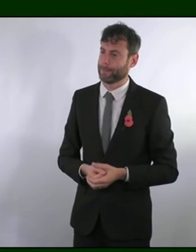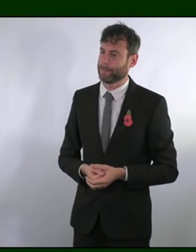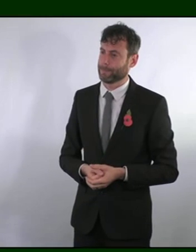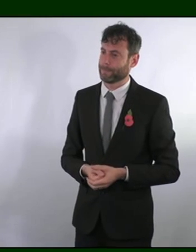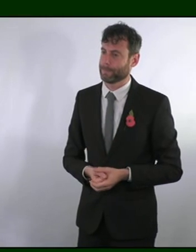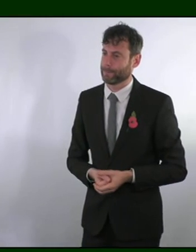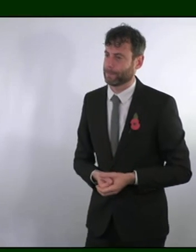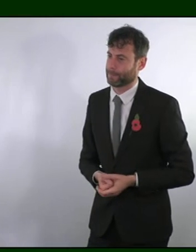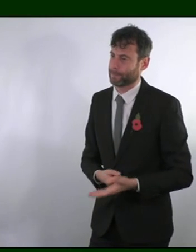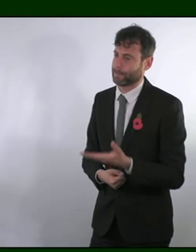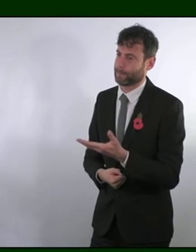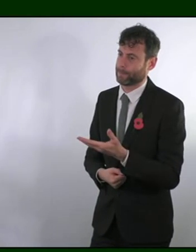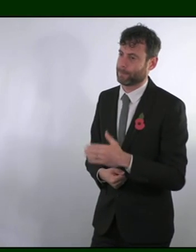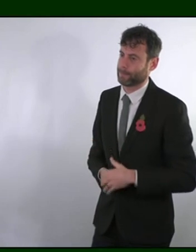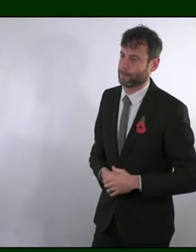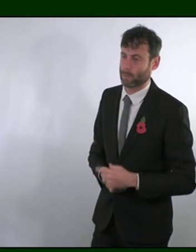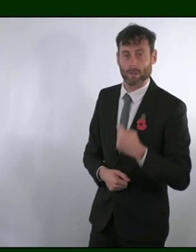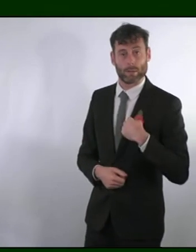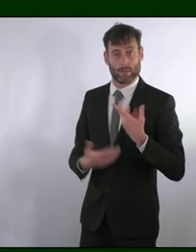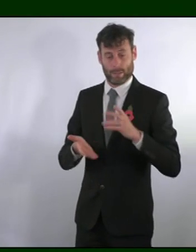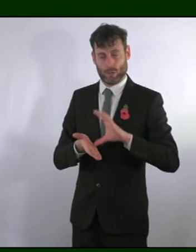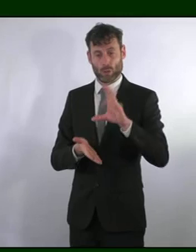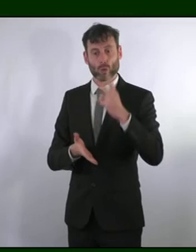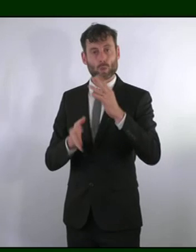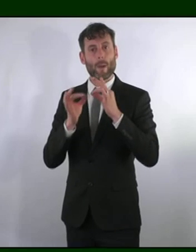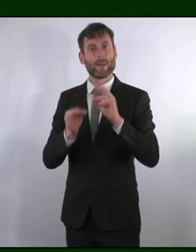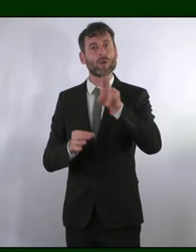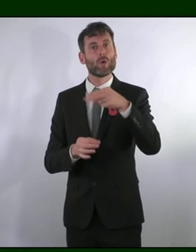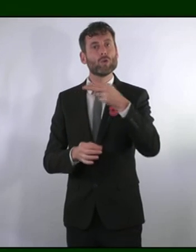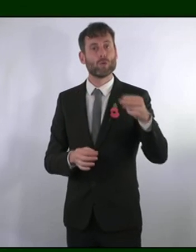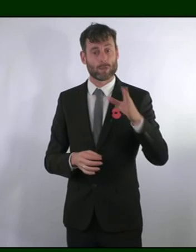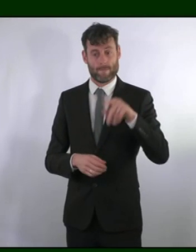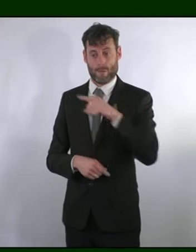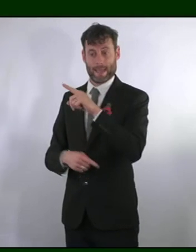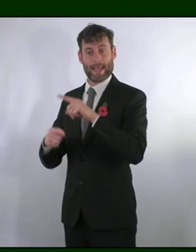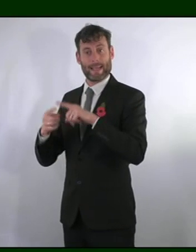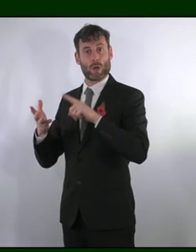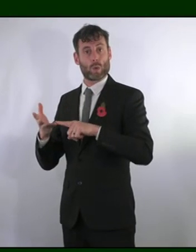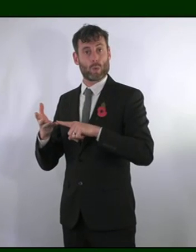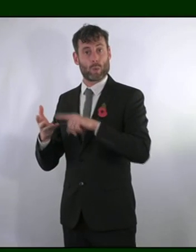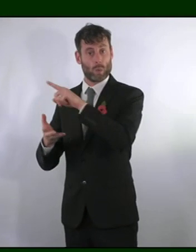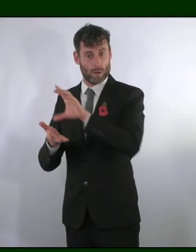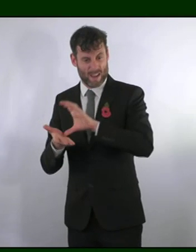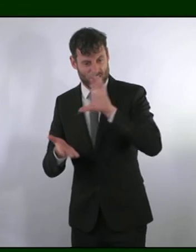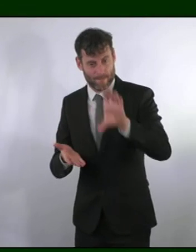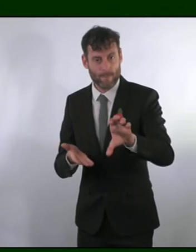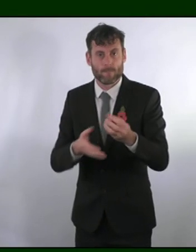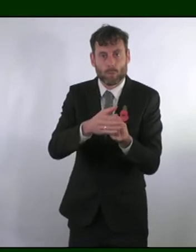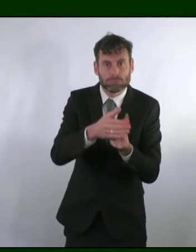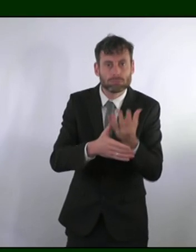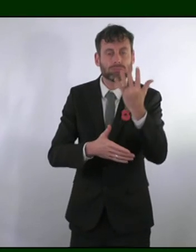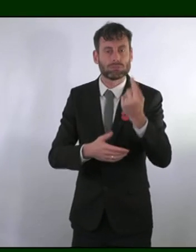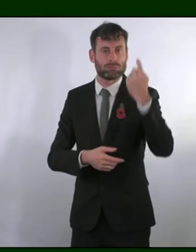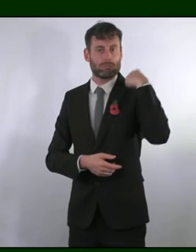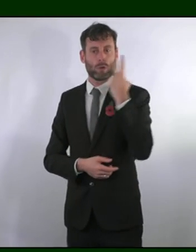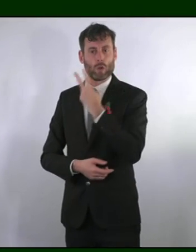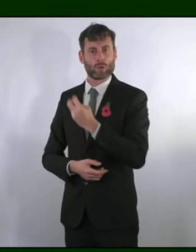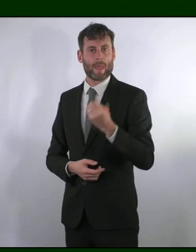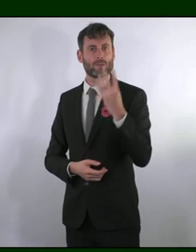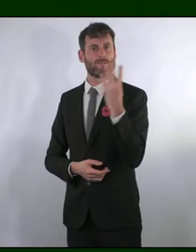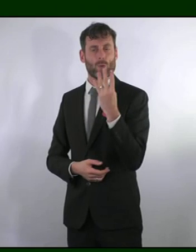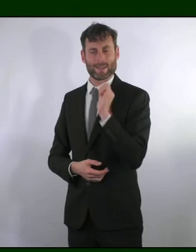West Wales and the valleys received over €2 billion in direct EU economic investment during the 2014 to 2020 multiannual financial framework.